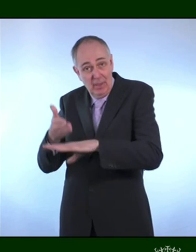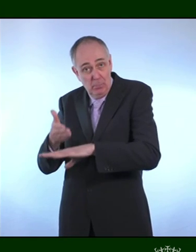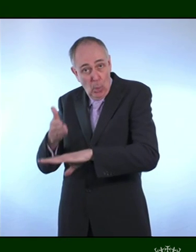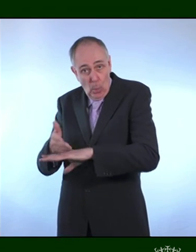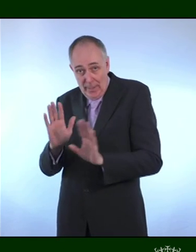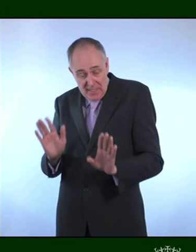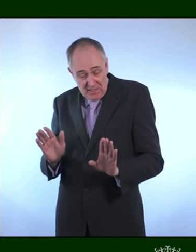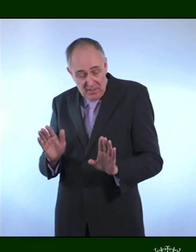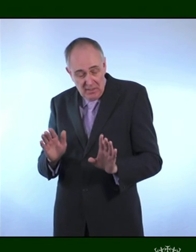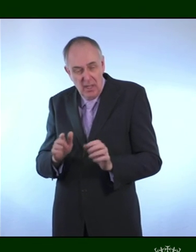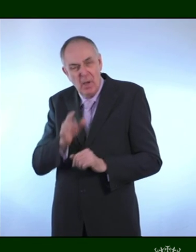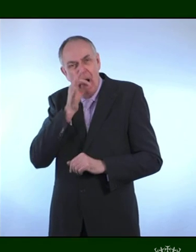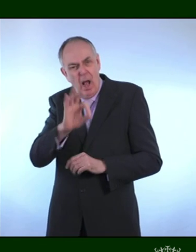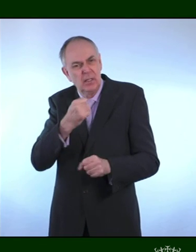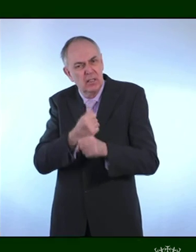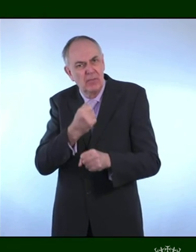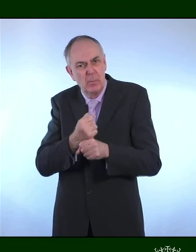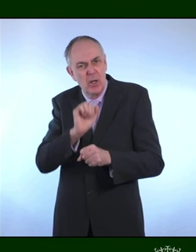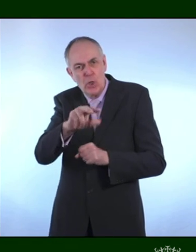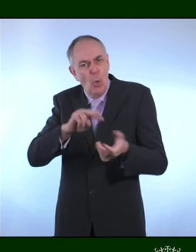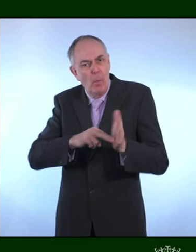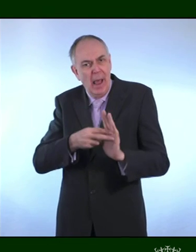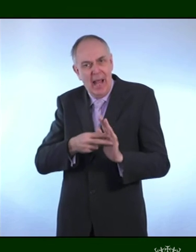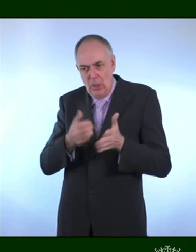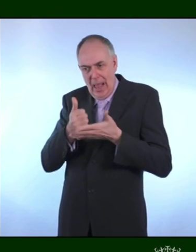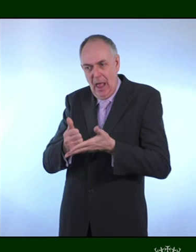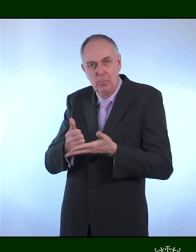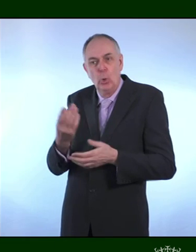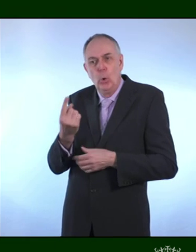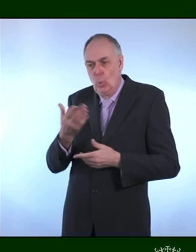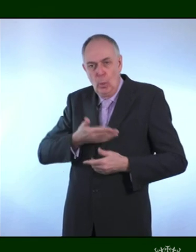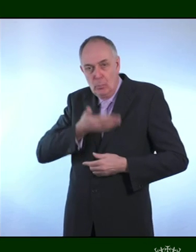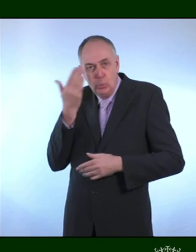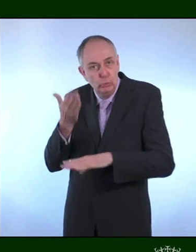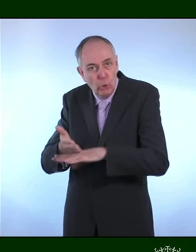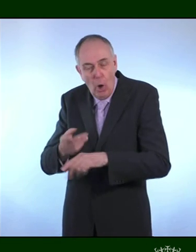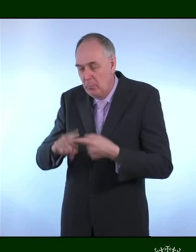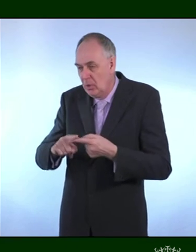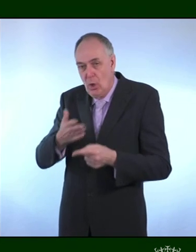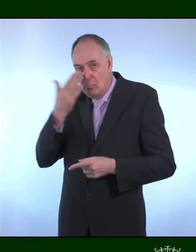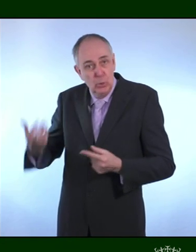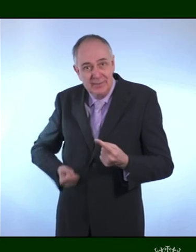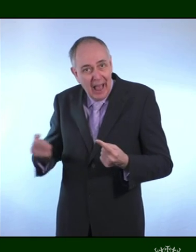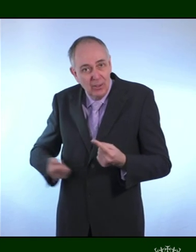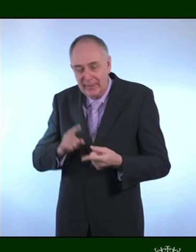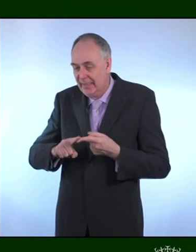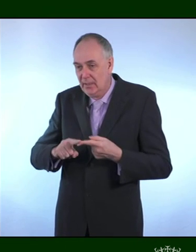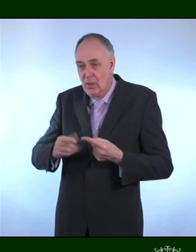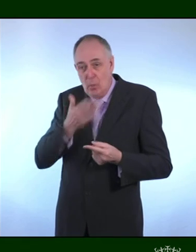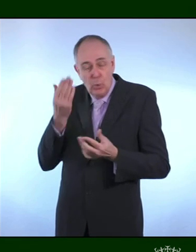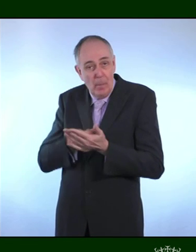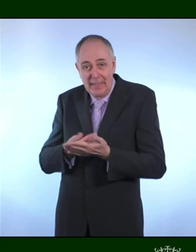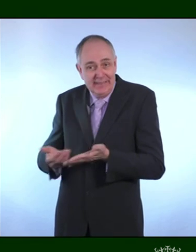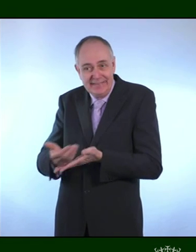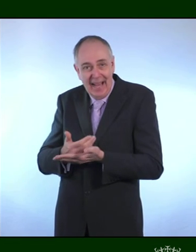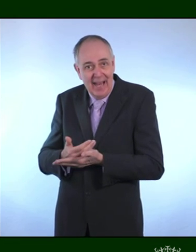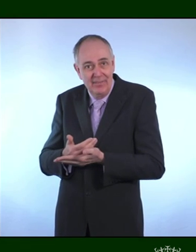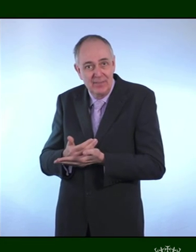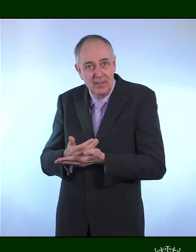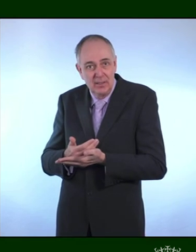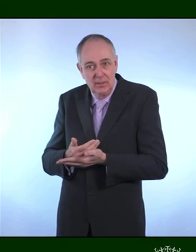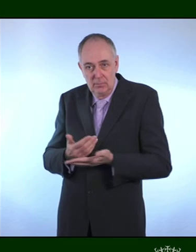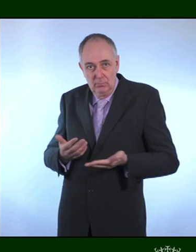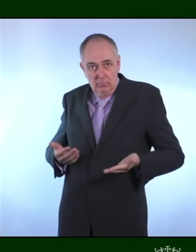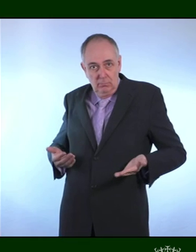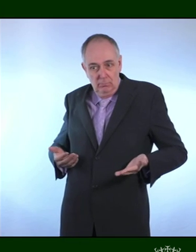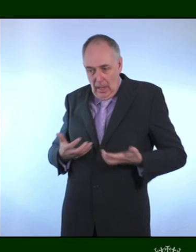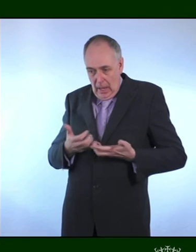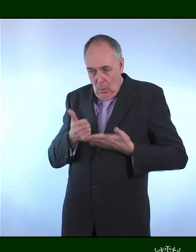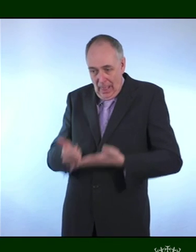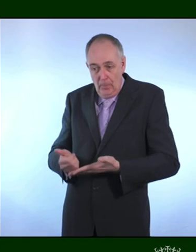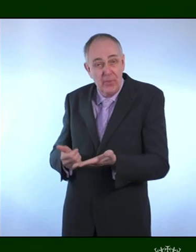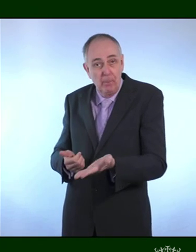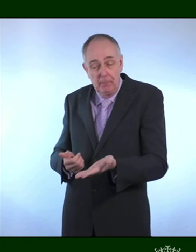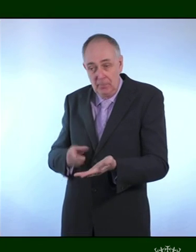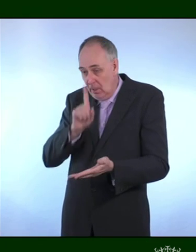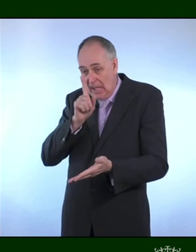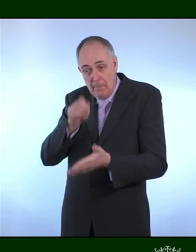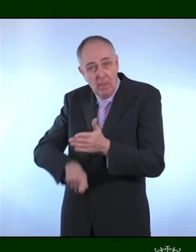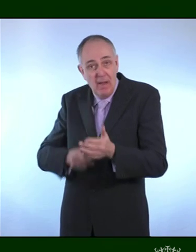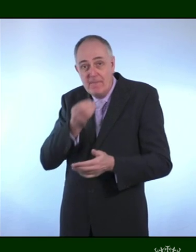What is the Government’s plan to help people who have no job, no income and no savings, in circumstances where they do not have any money at all to buy food?